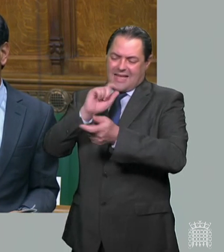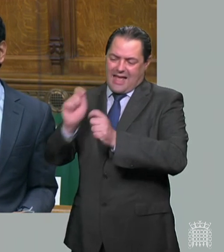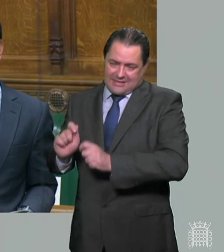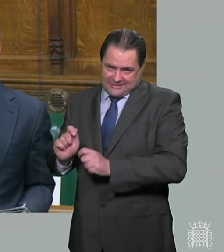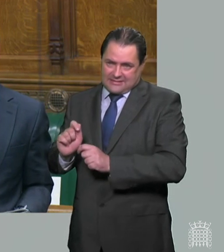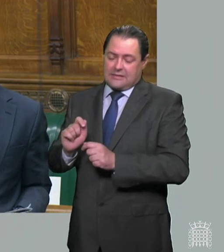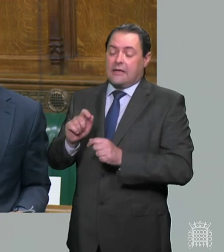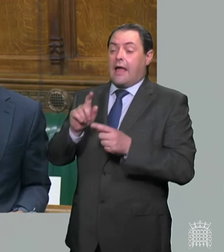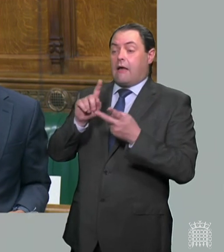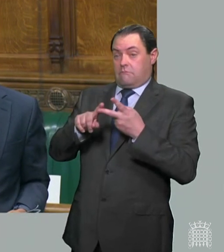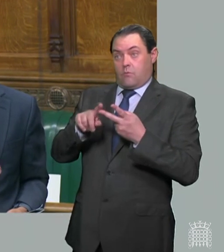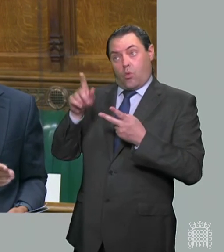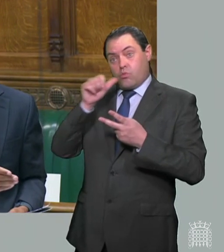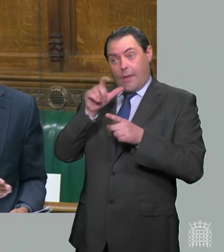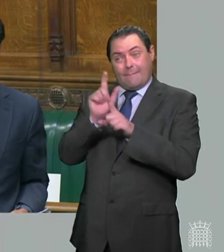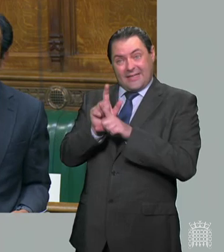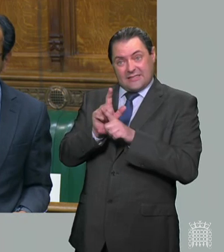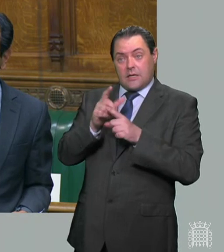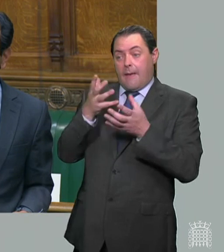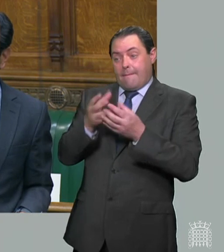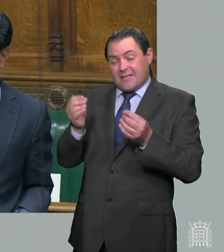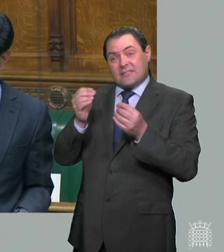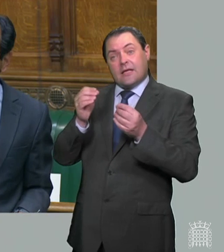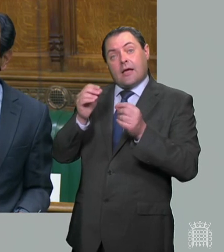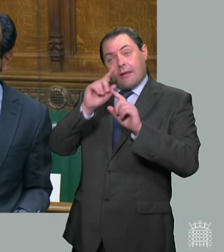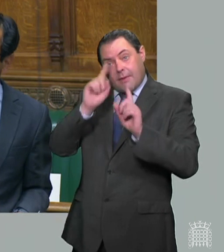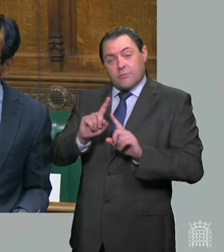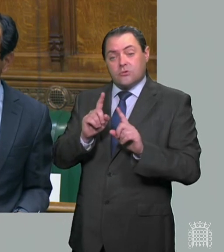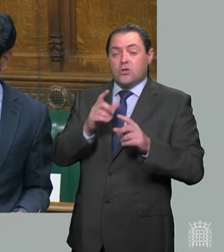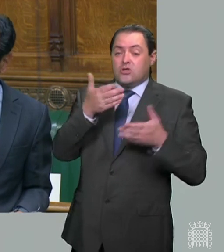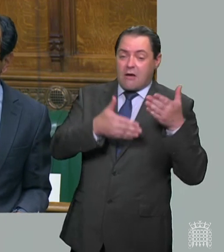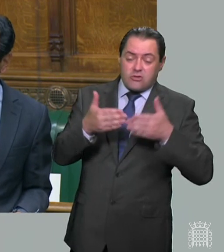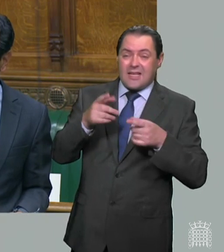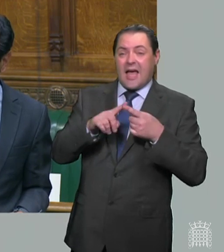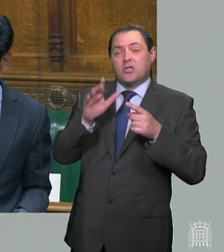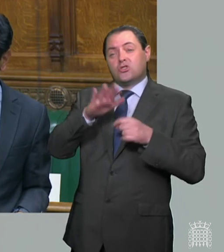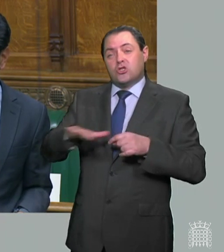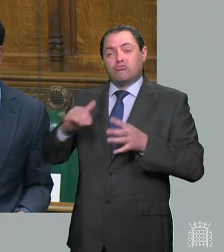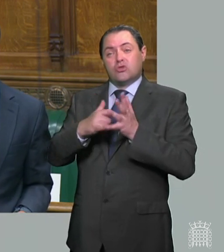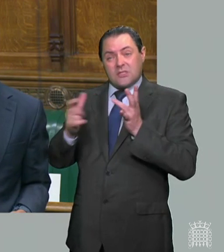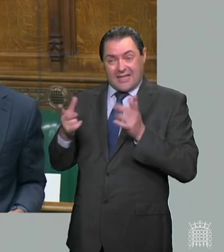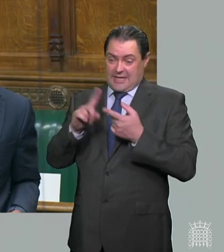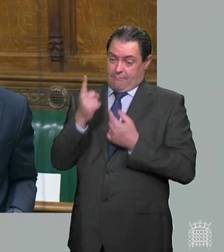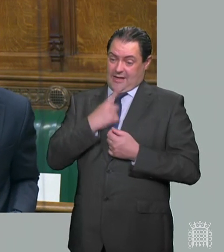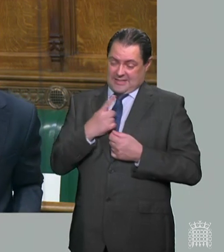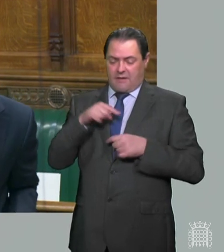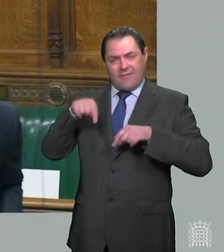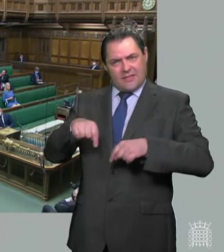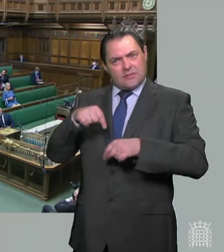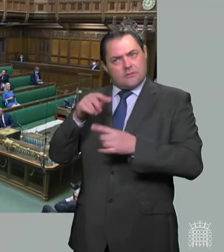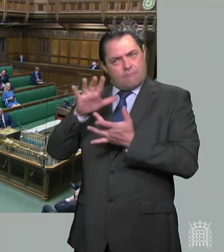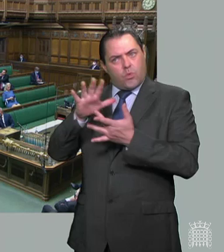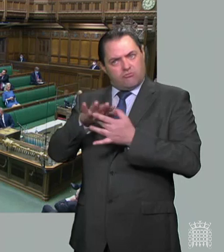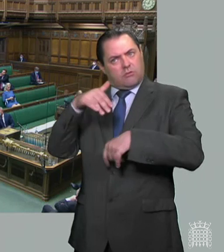Along with that, will he meet the Missing People charity, the Children’s Society and me to look at this important issue affecting our society?